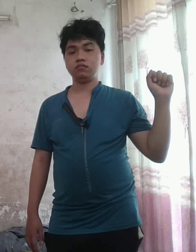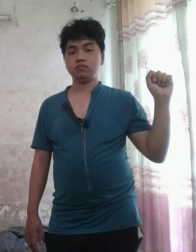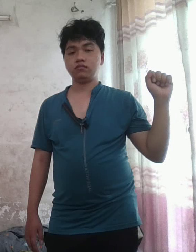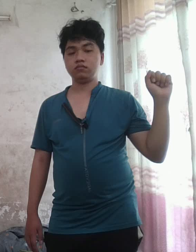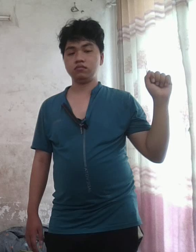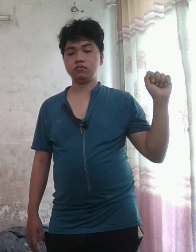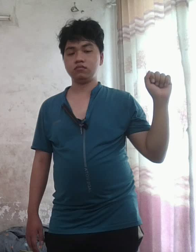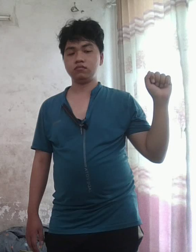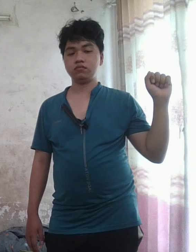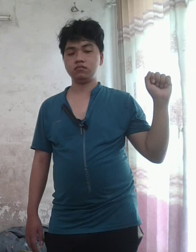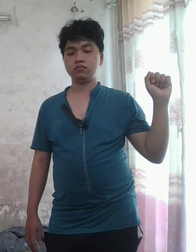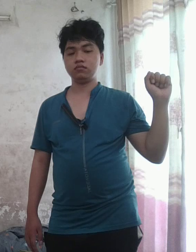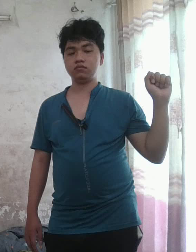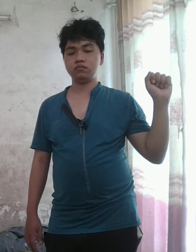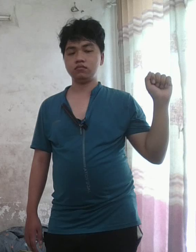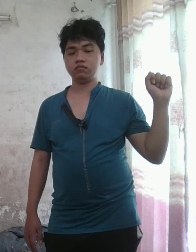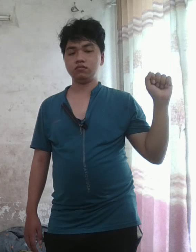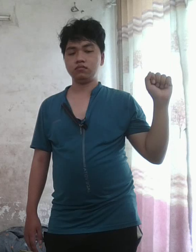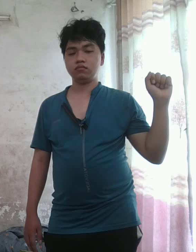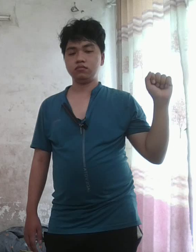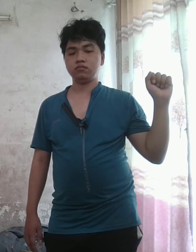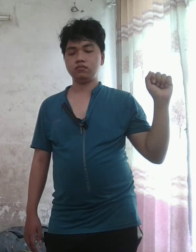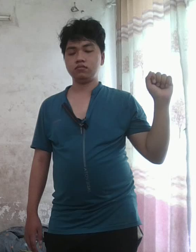a